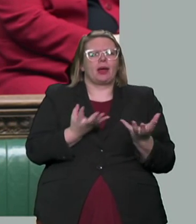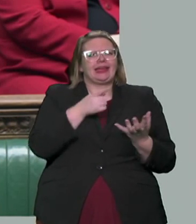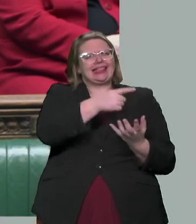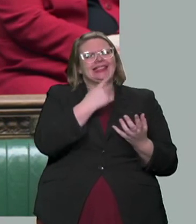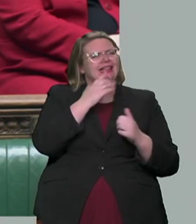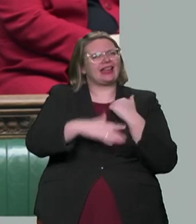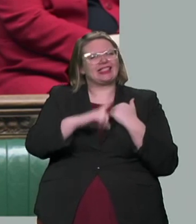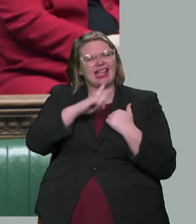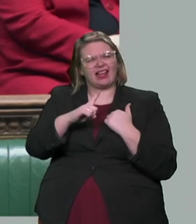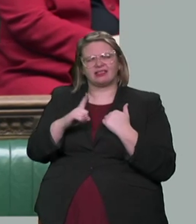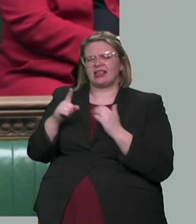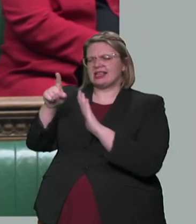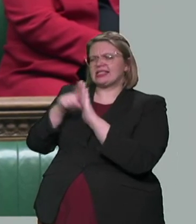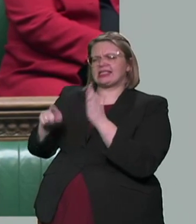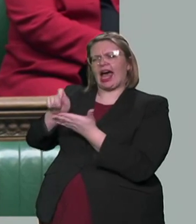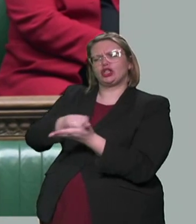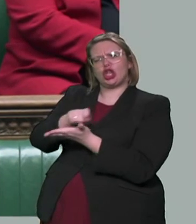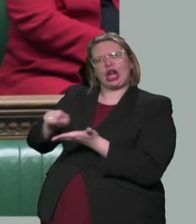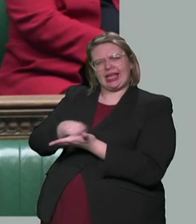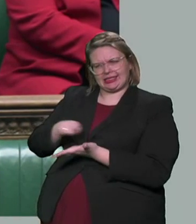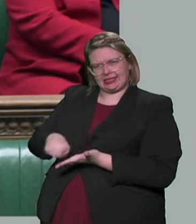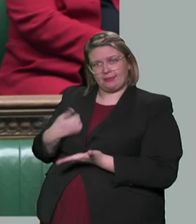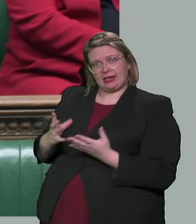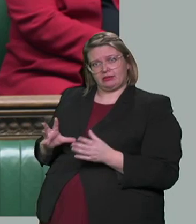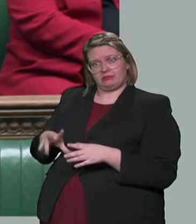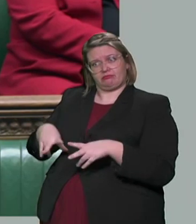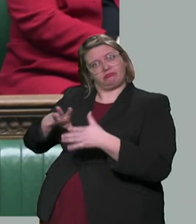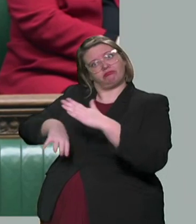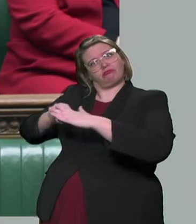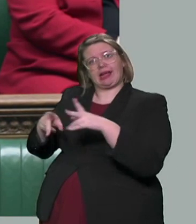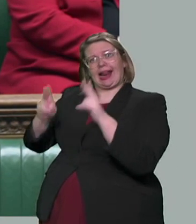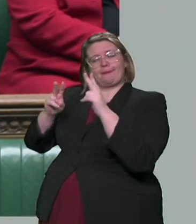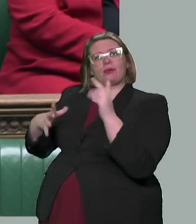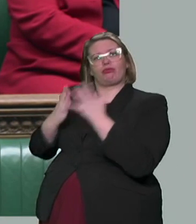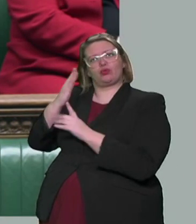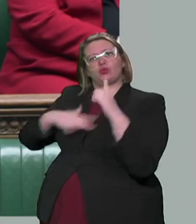However, the Sky journalist Beth Rigby has now put the clip on social media.